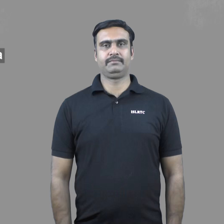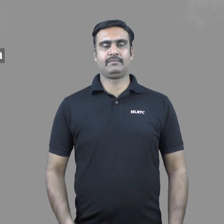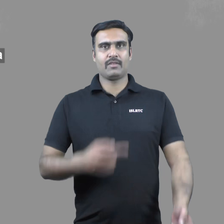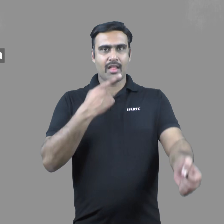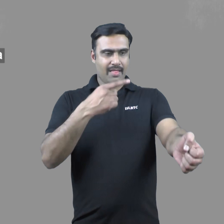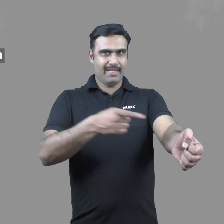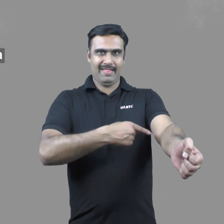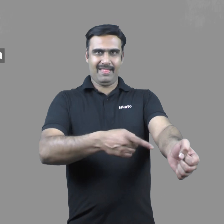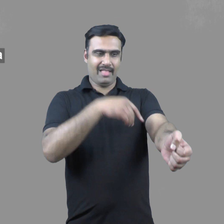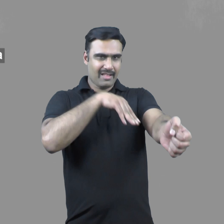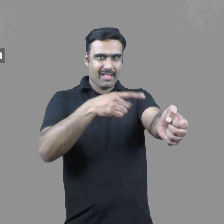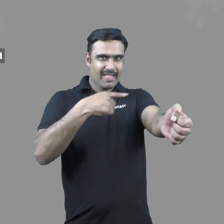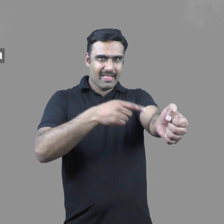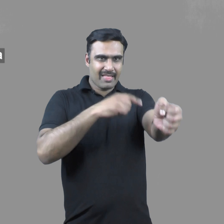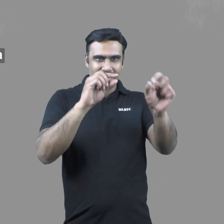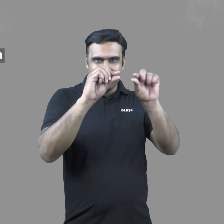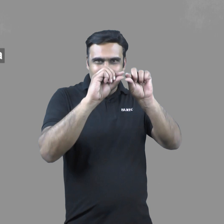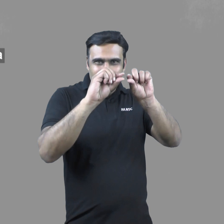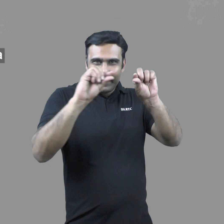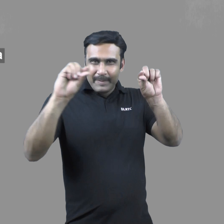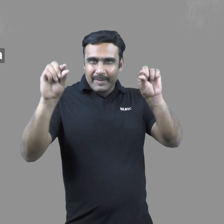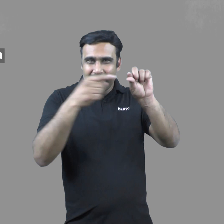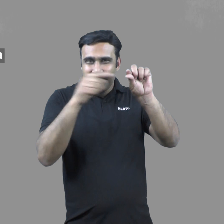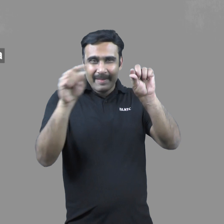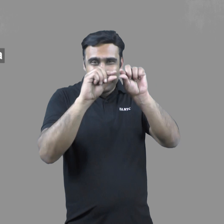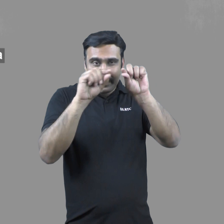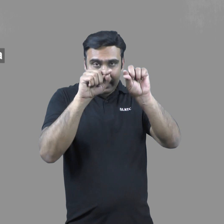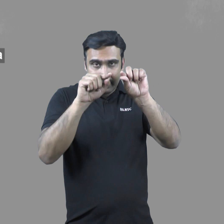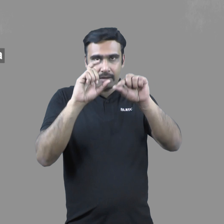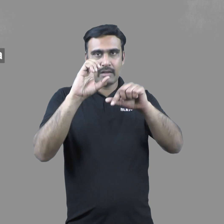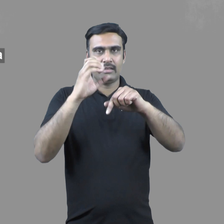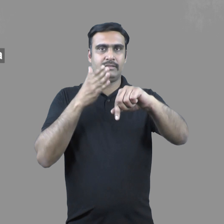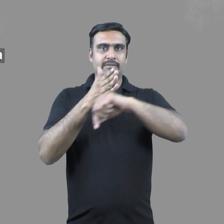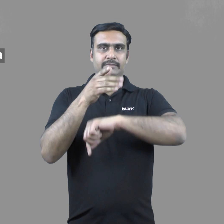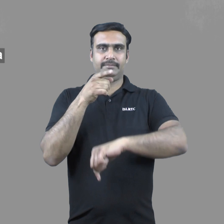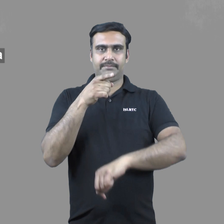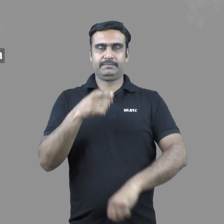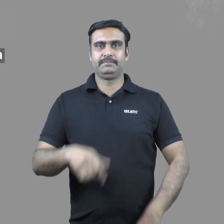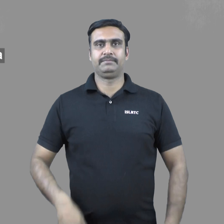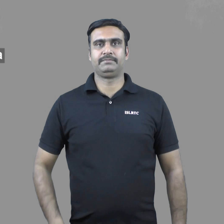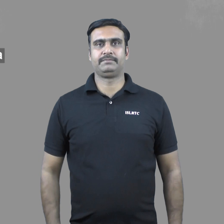Kaposi Sarcoma